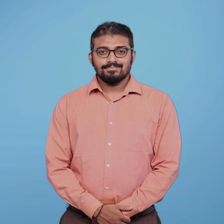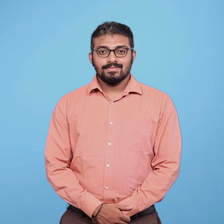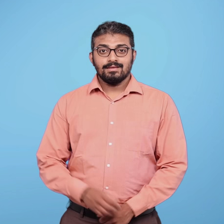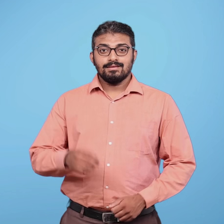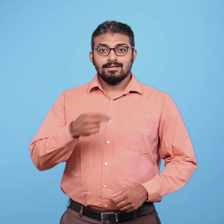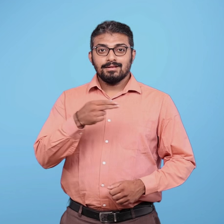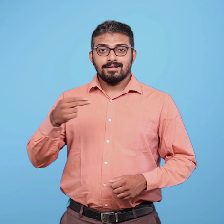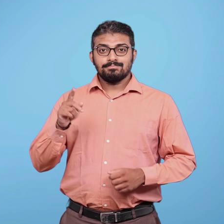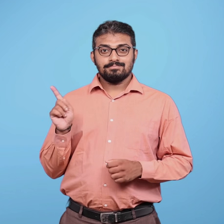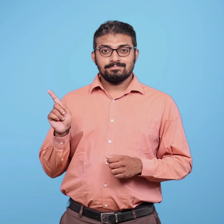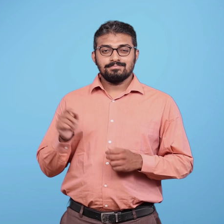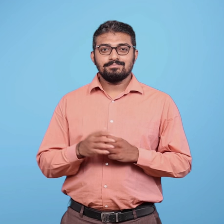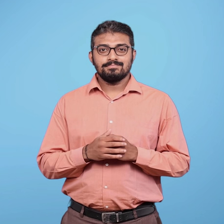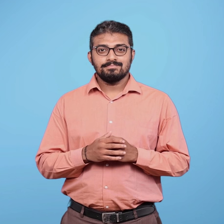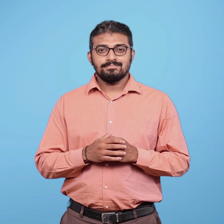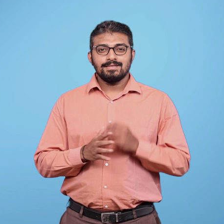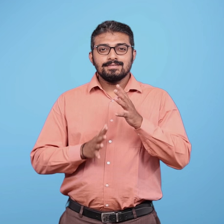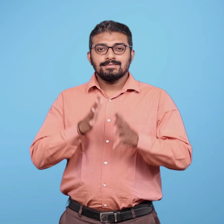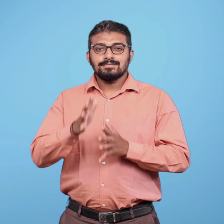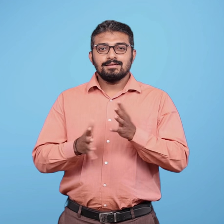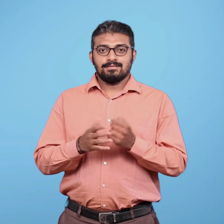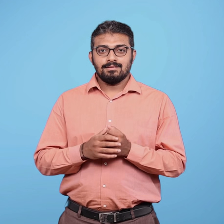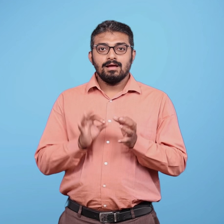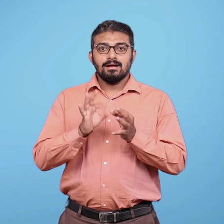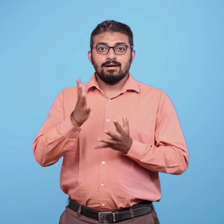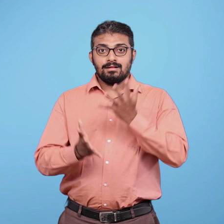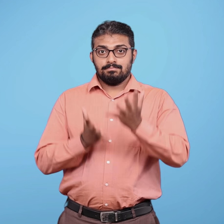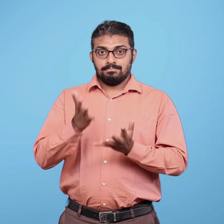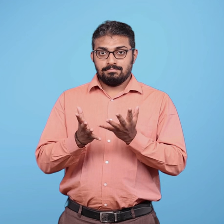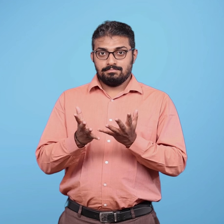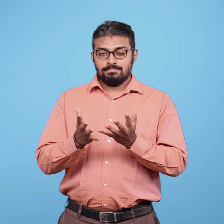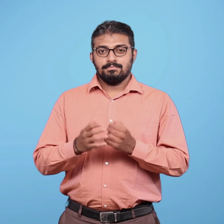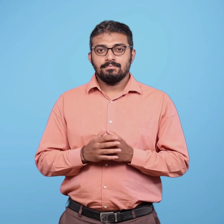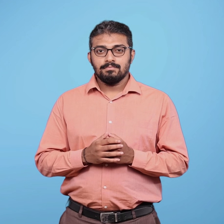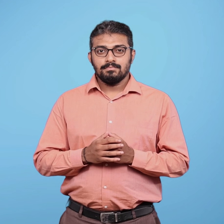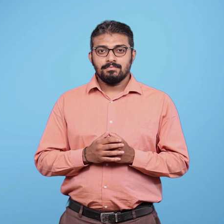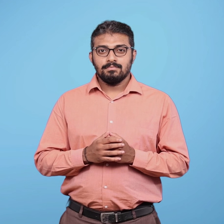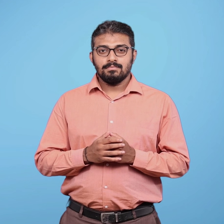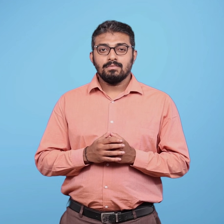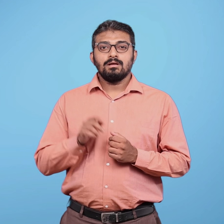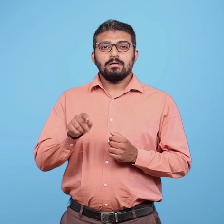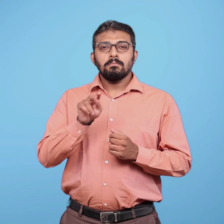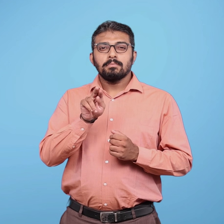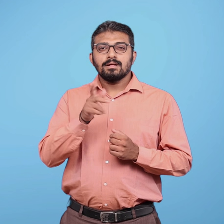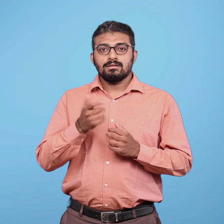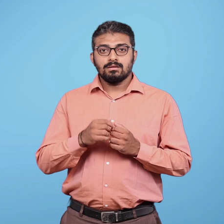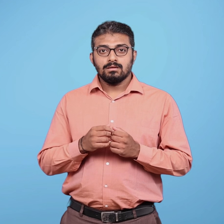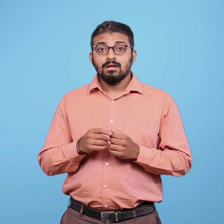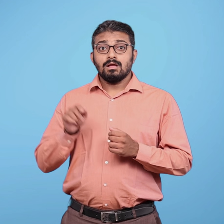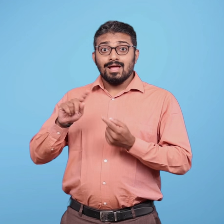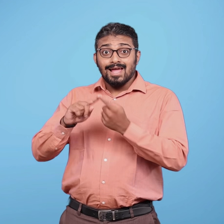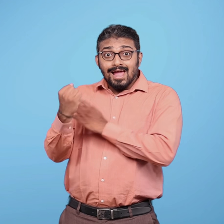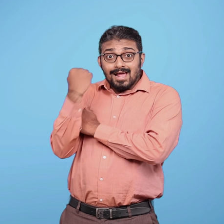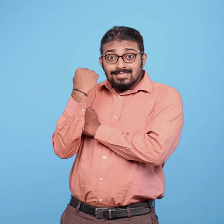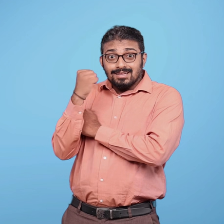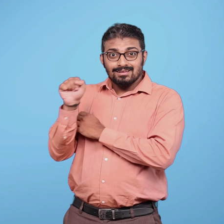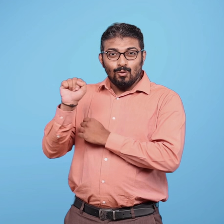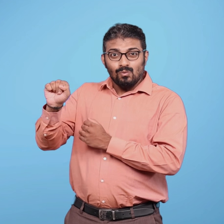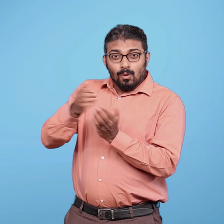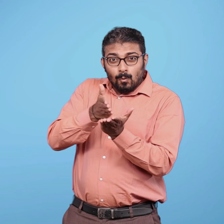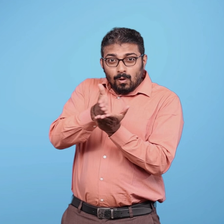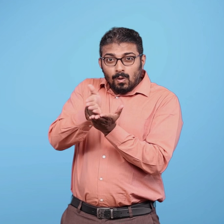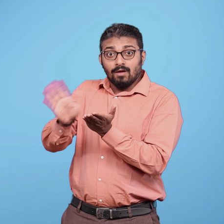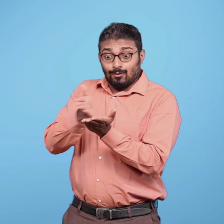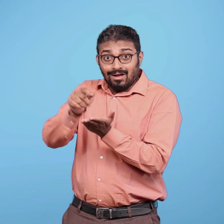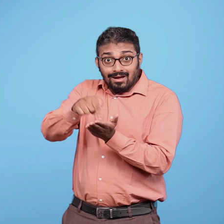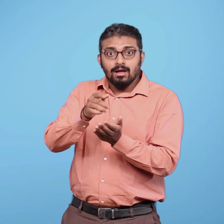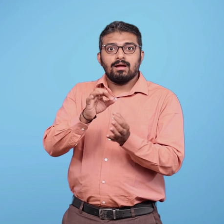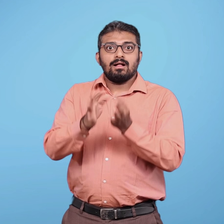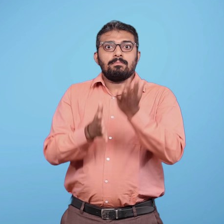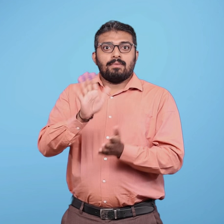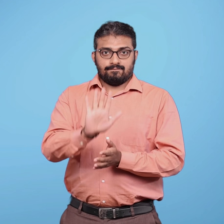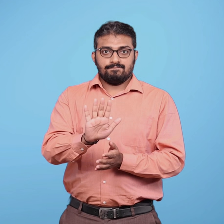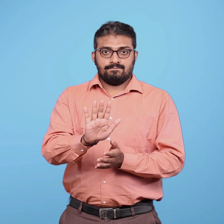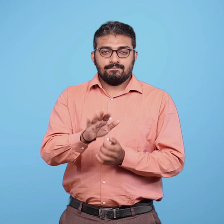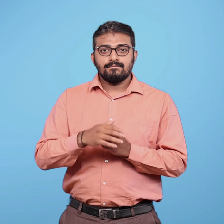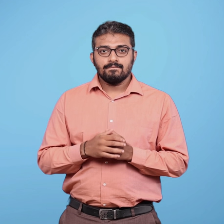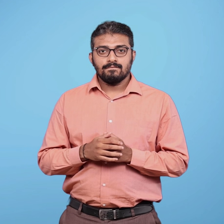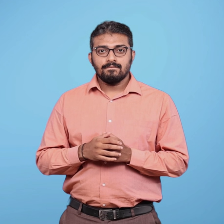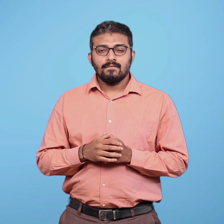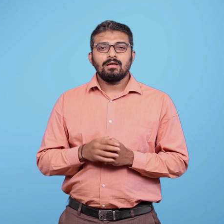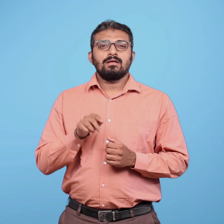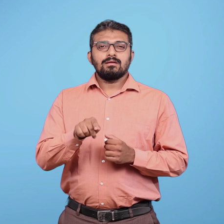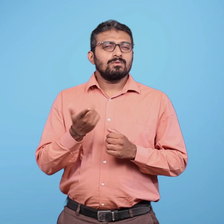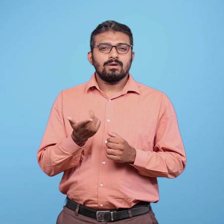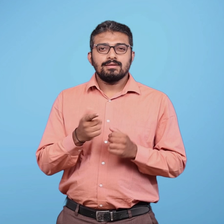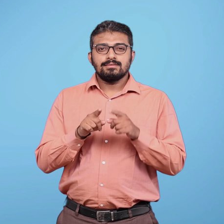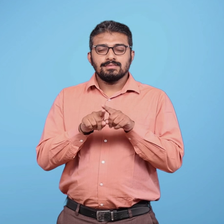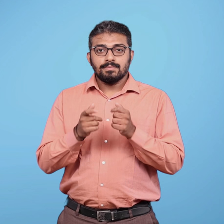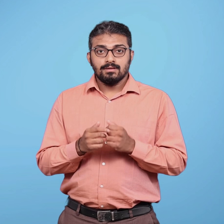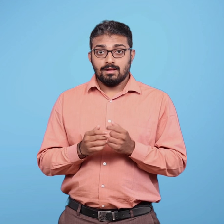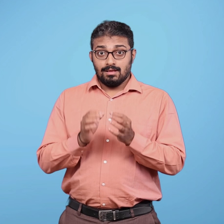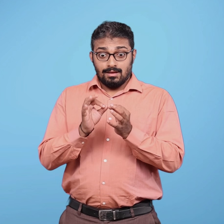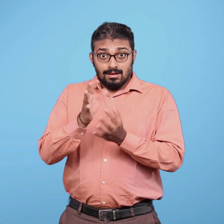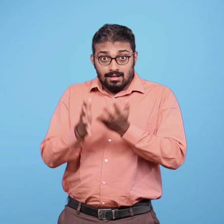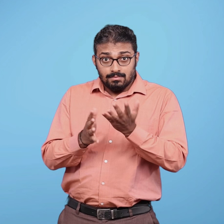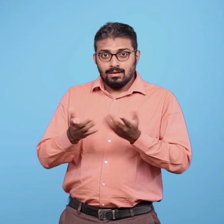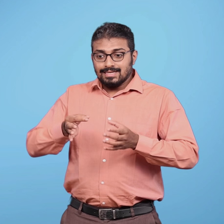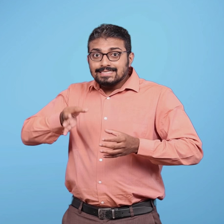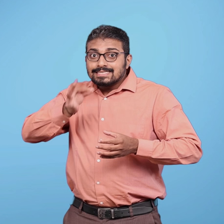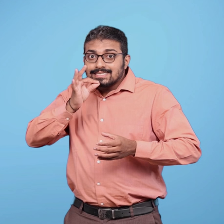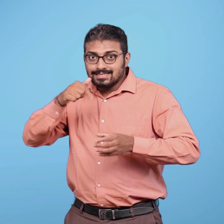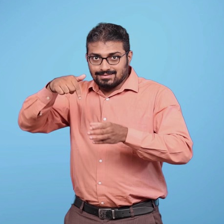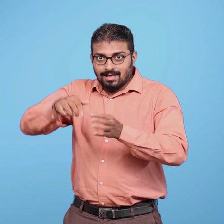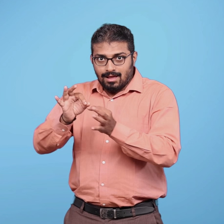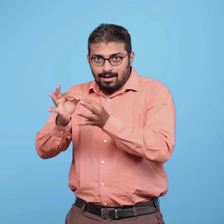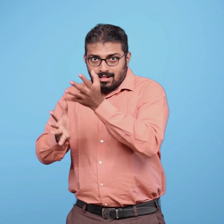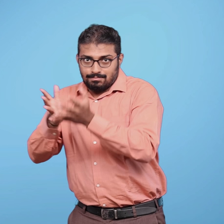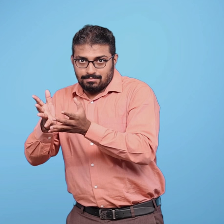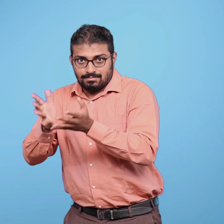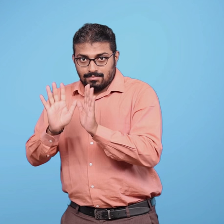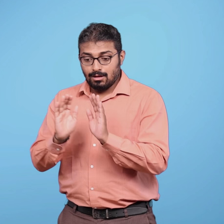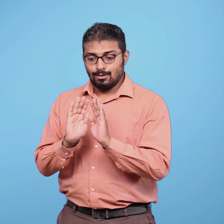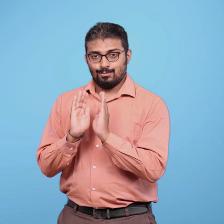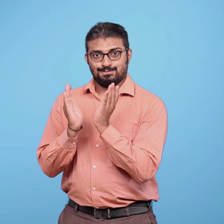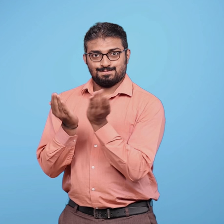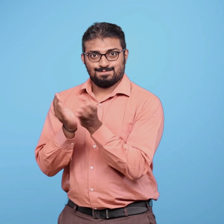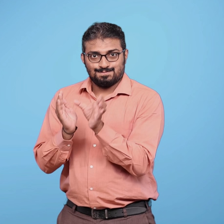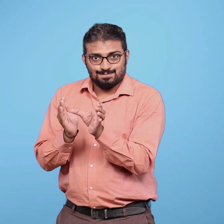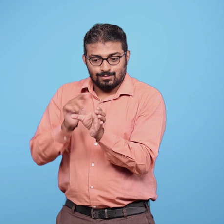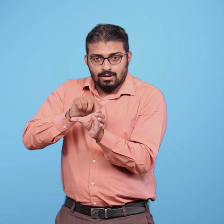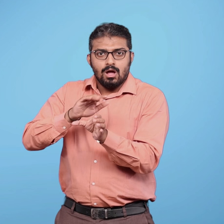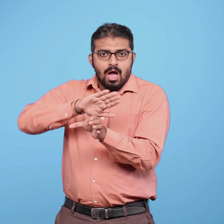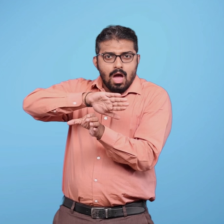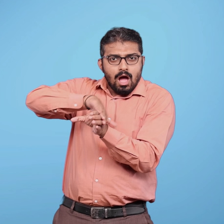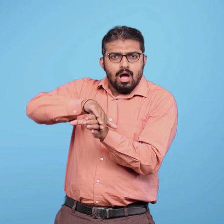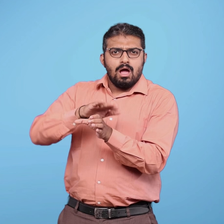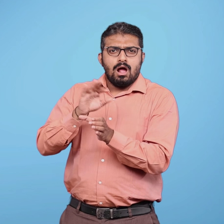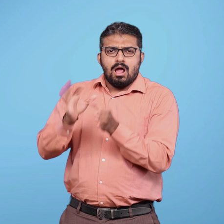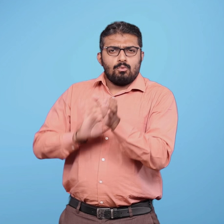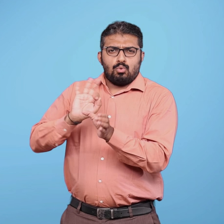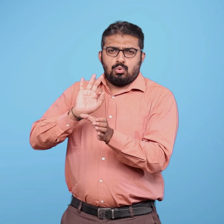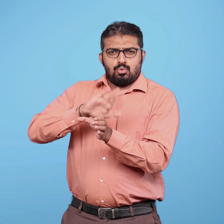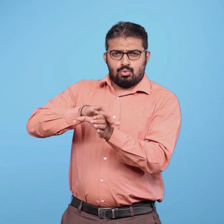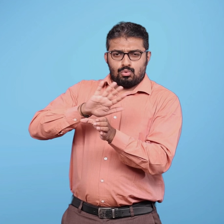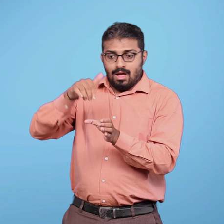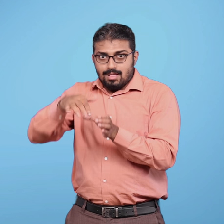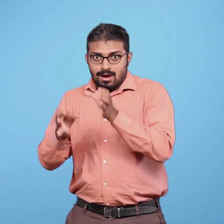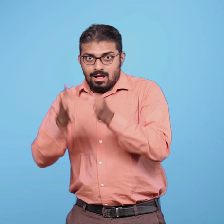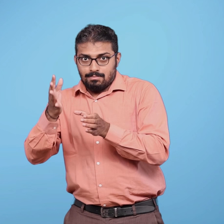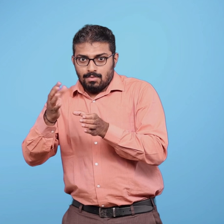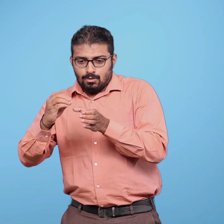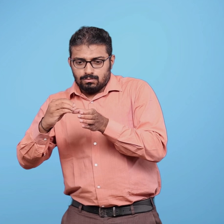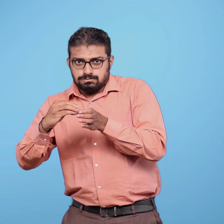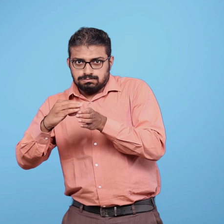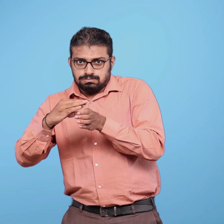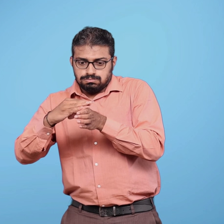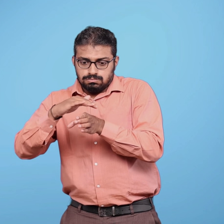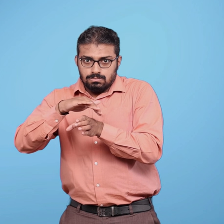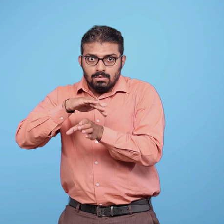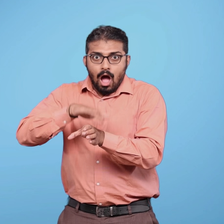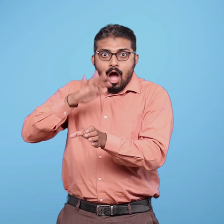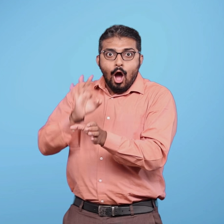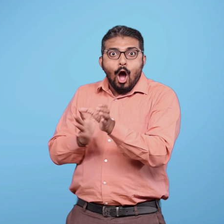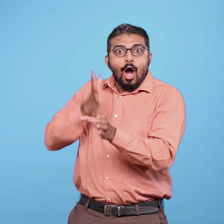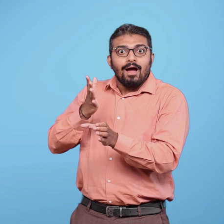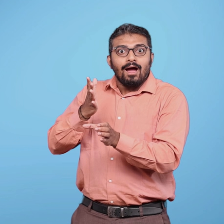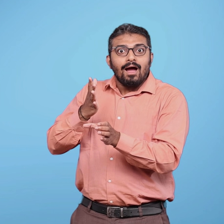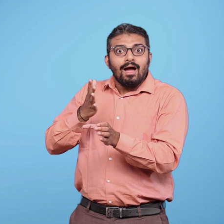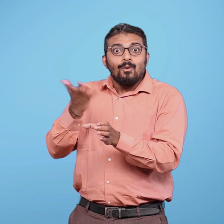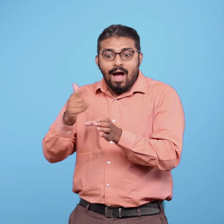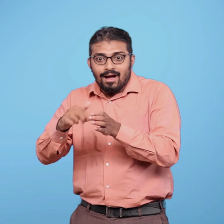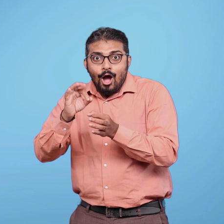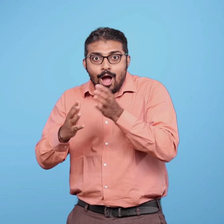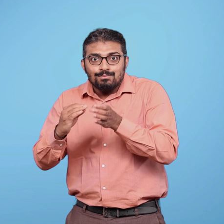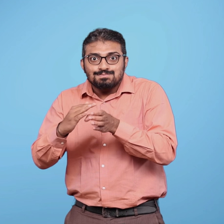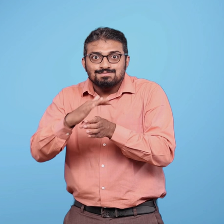heat This is the sign for heat. Heat is a type of energy. For example, the presence of heat in a cup of tea makes the tea feel hot on touching. Heat flows from a hotter object to a colder object.